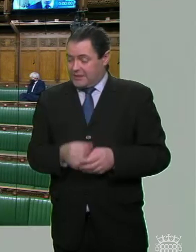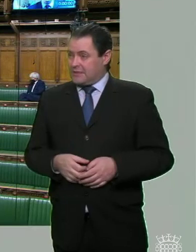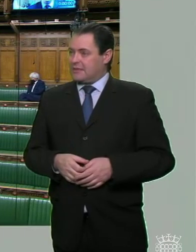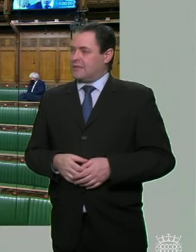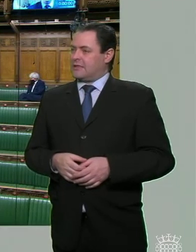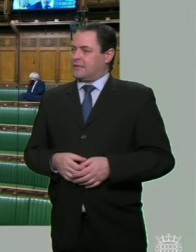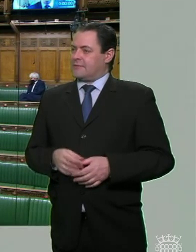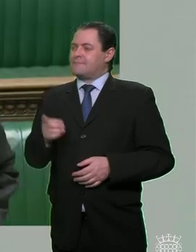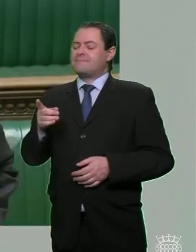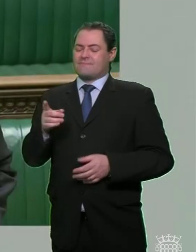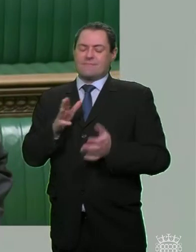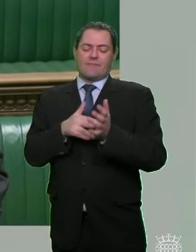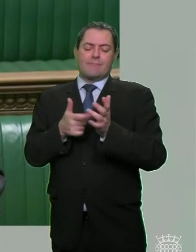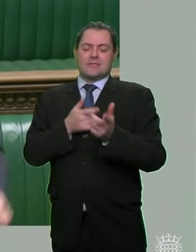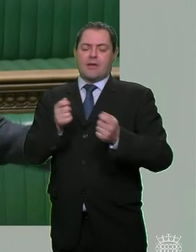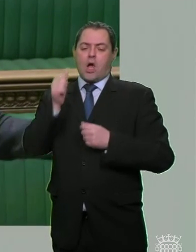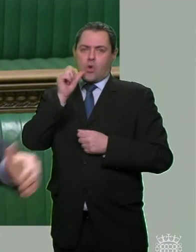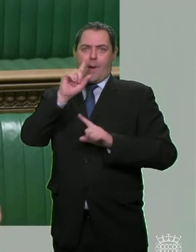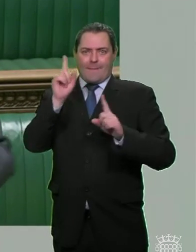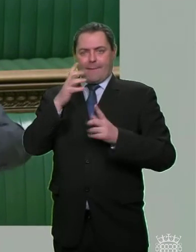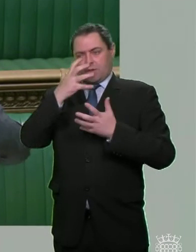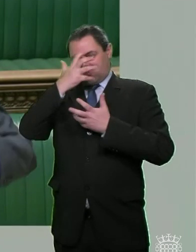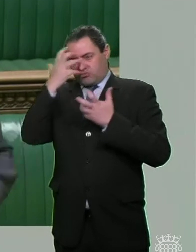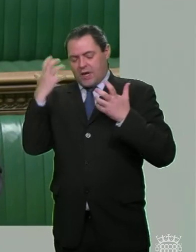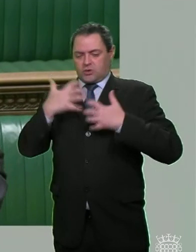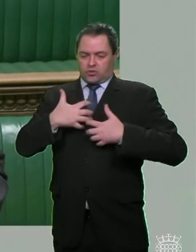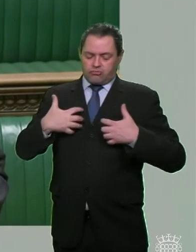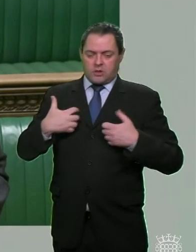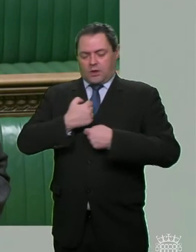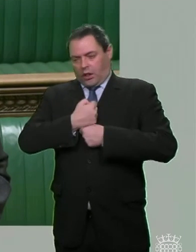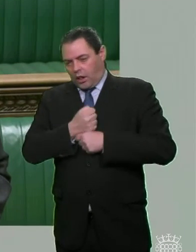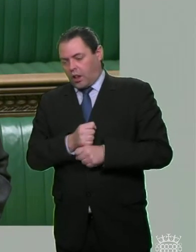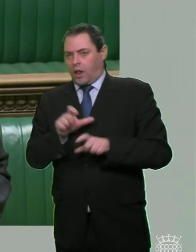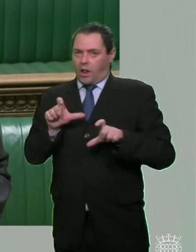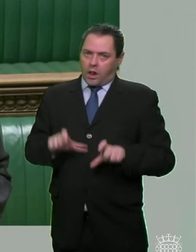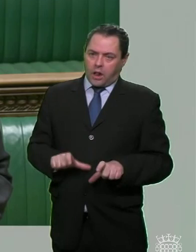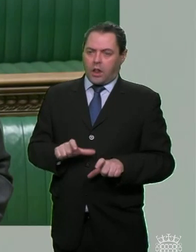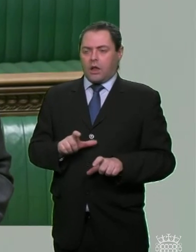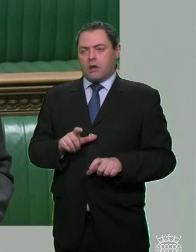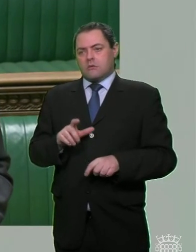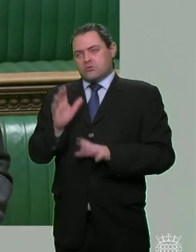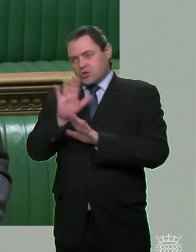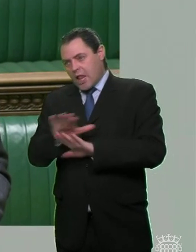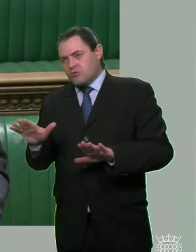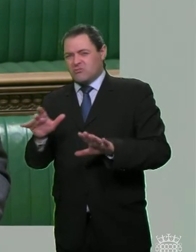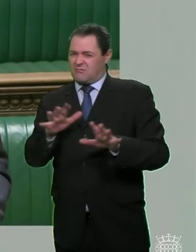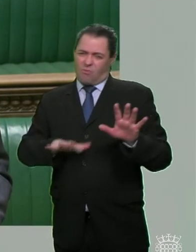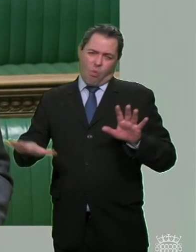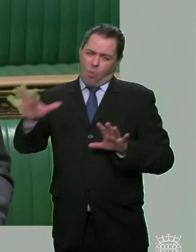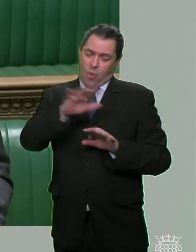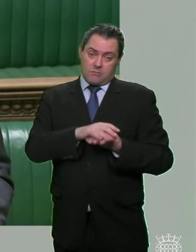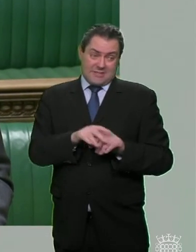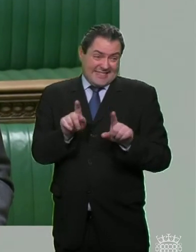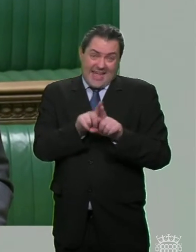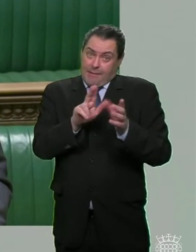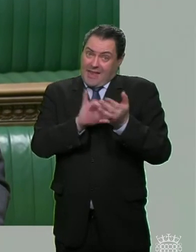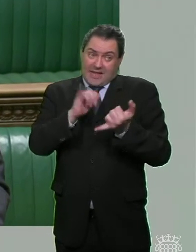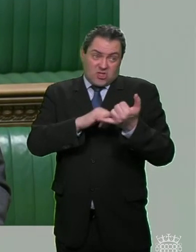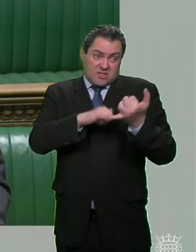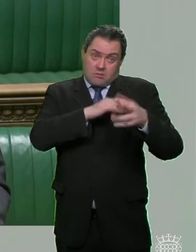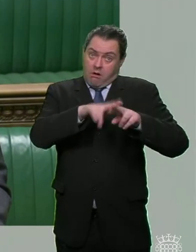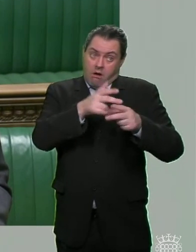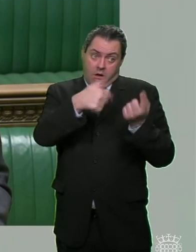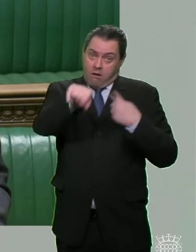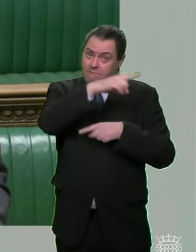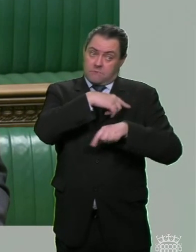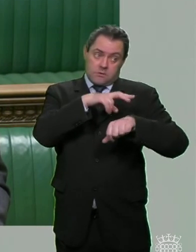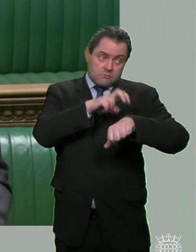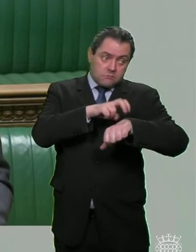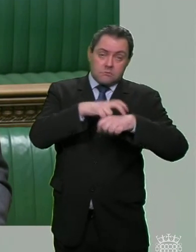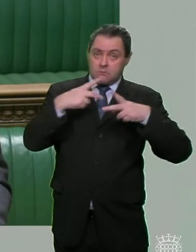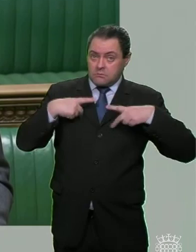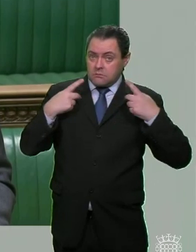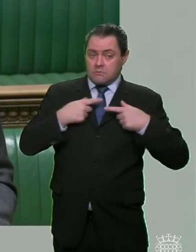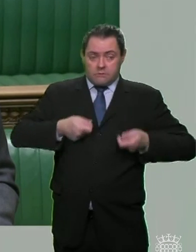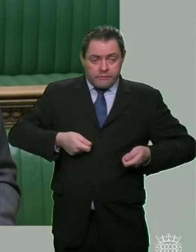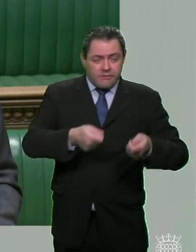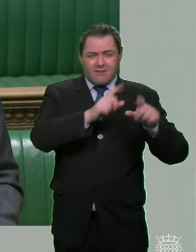I know the stress that people are under—not just school pupils, whom my honourable Friend is right to raise, but particularly NHS workers—during this current wave of the pandemic.